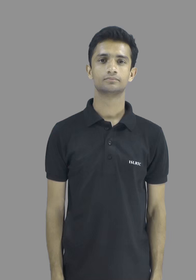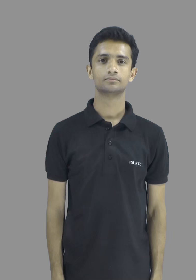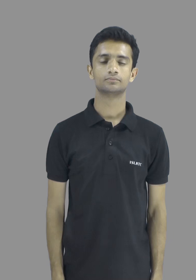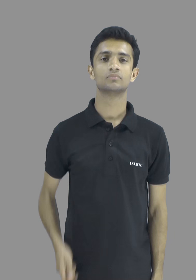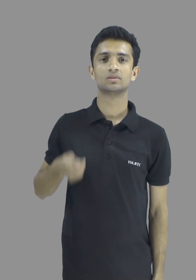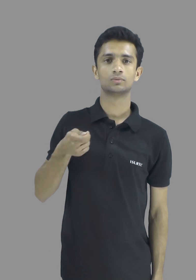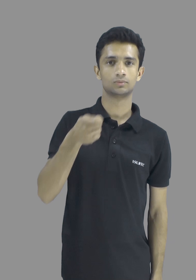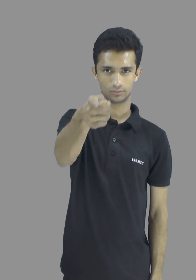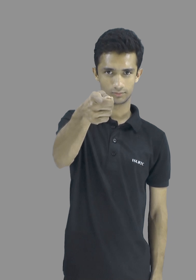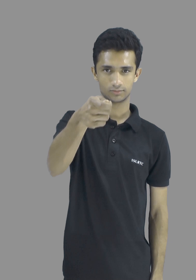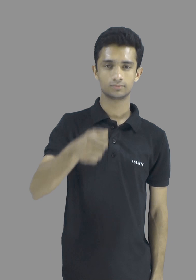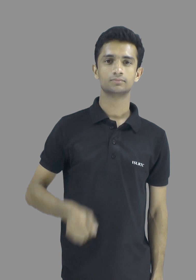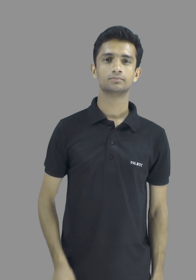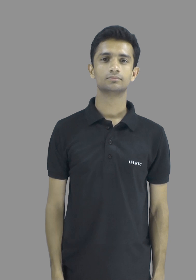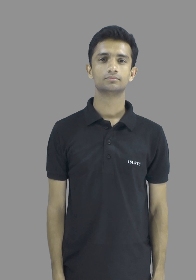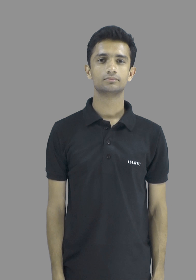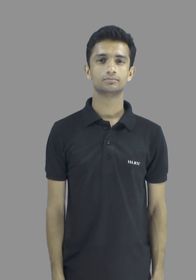Kill Murder